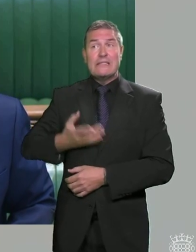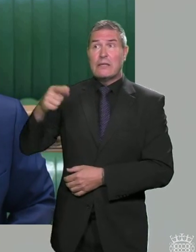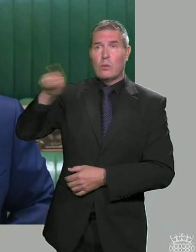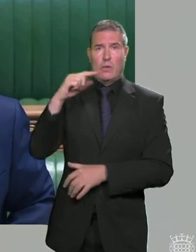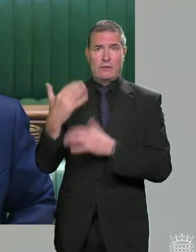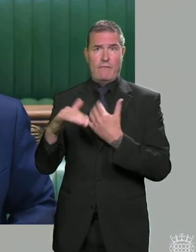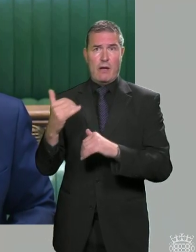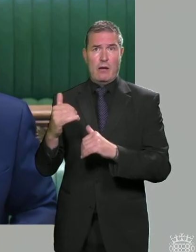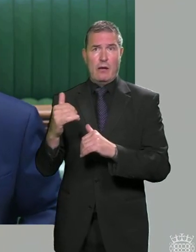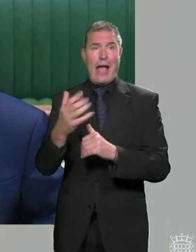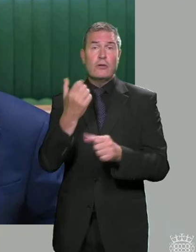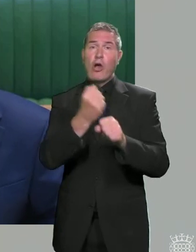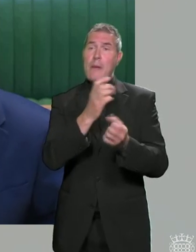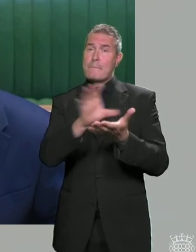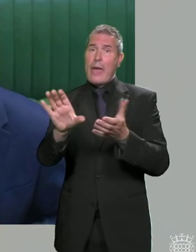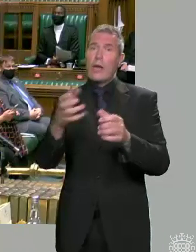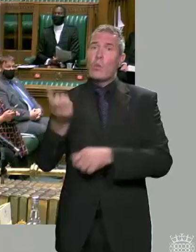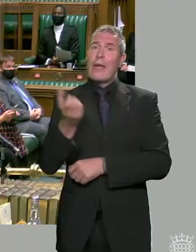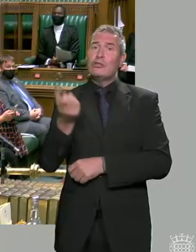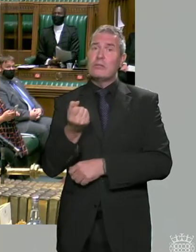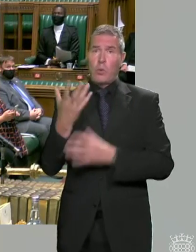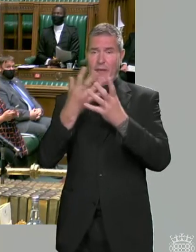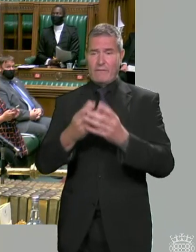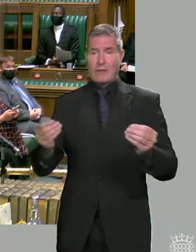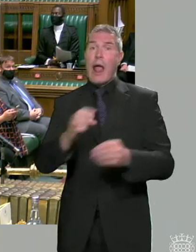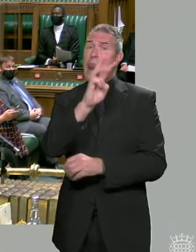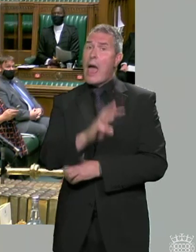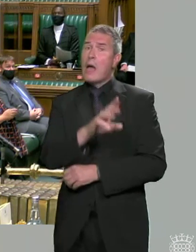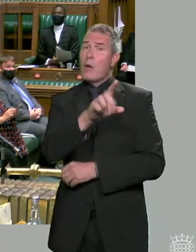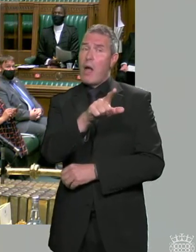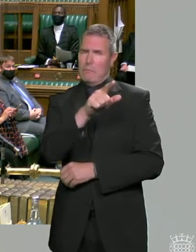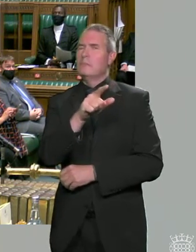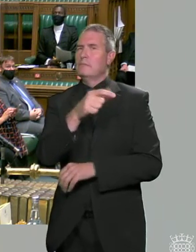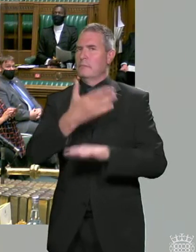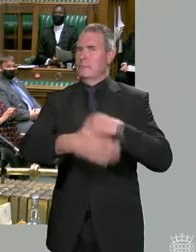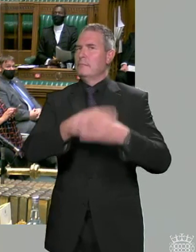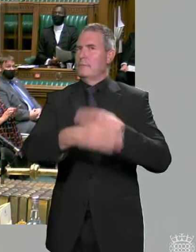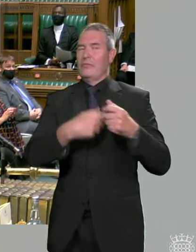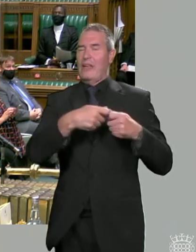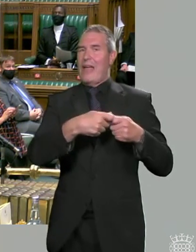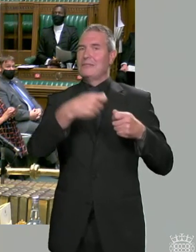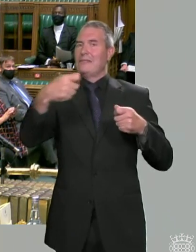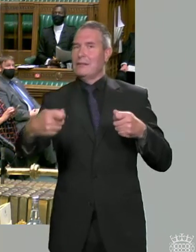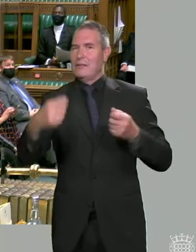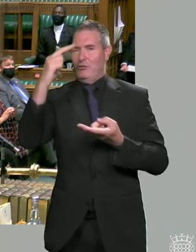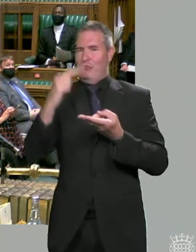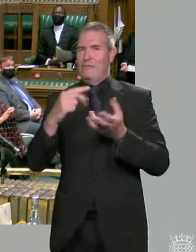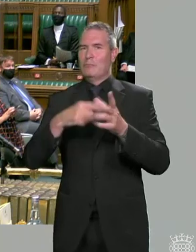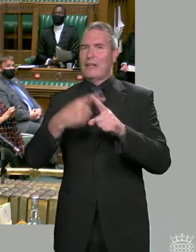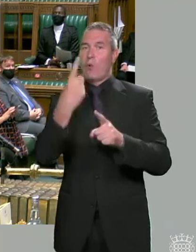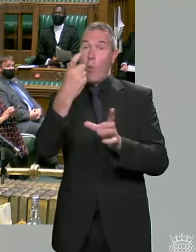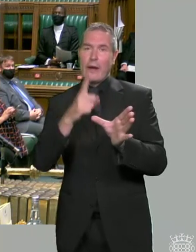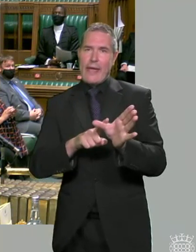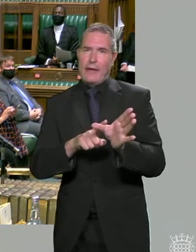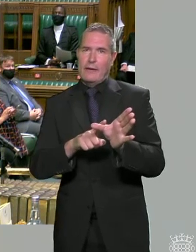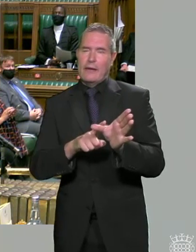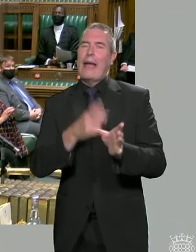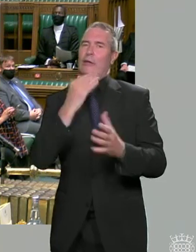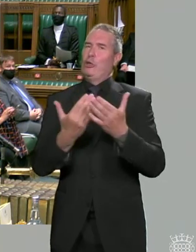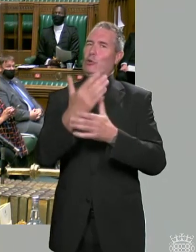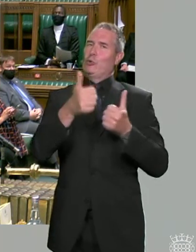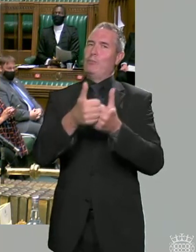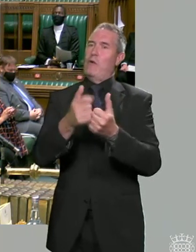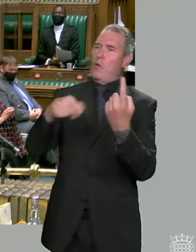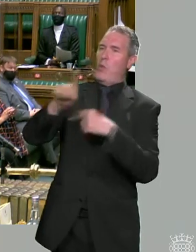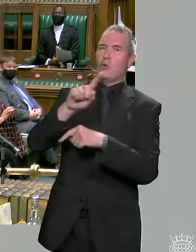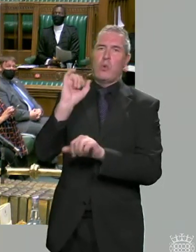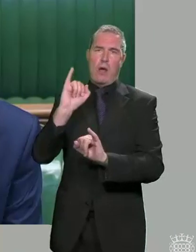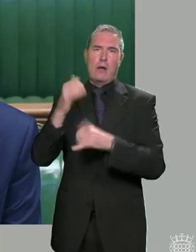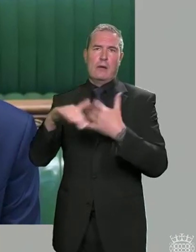Furlough is being phased out. In Wales, the Labour Government have acted by extending business rate relief for a year and providing new support for those affected.